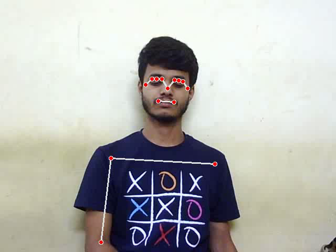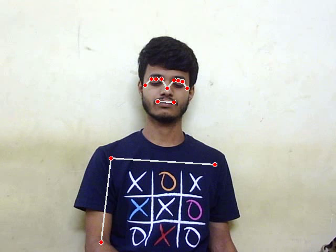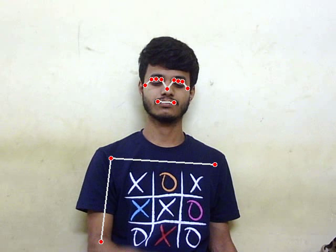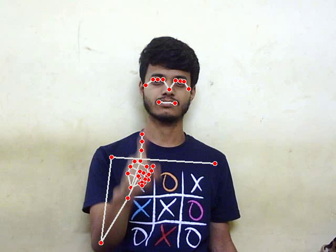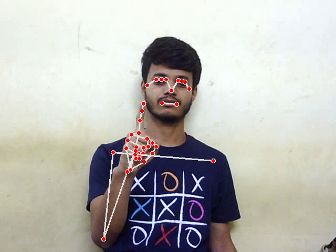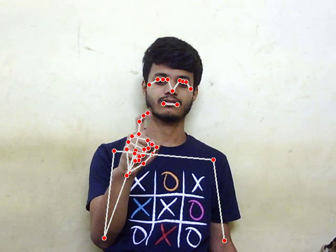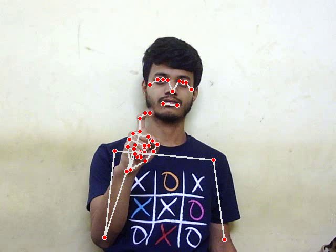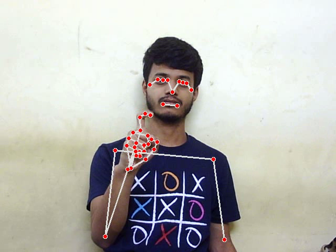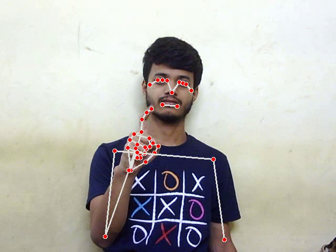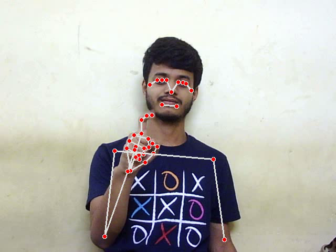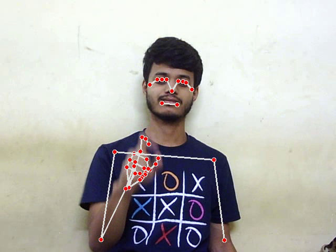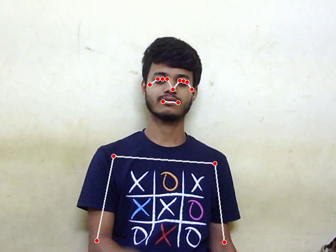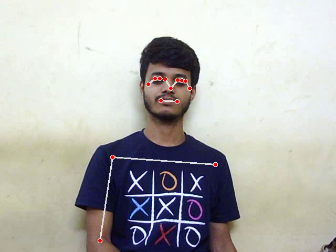question